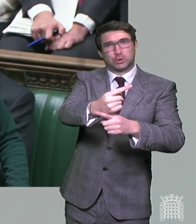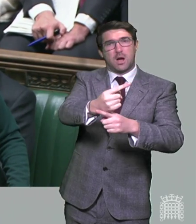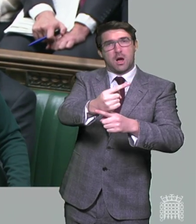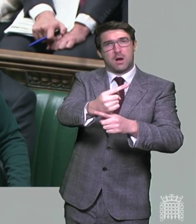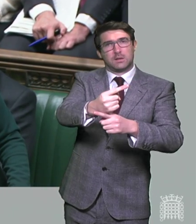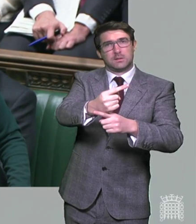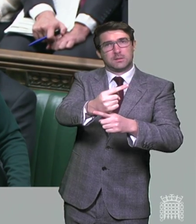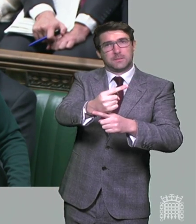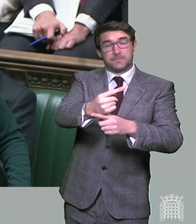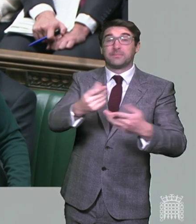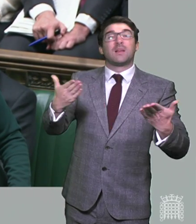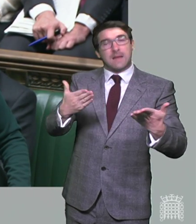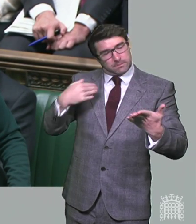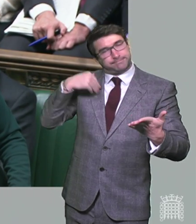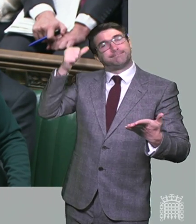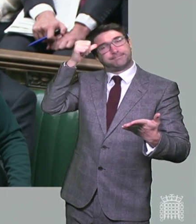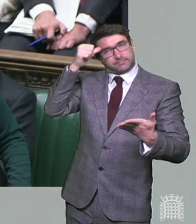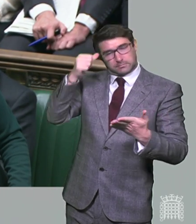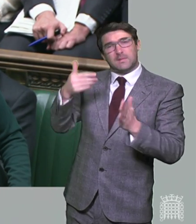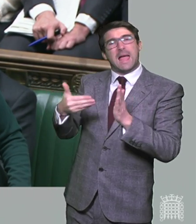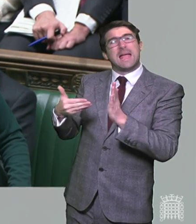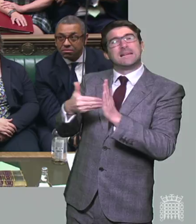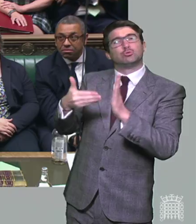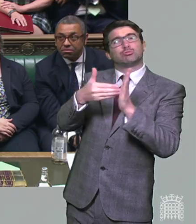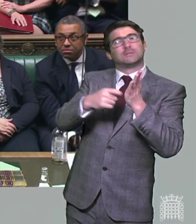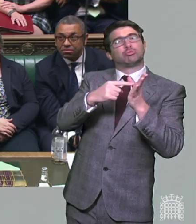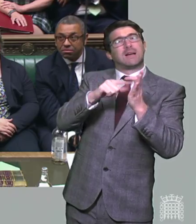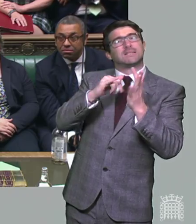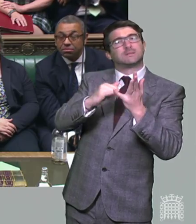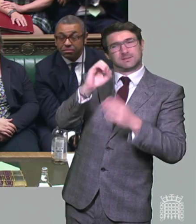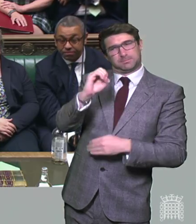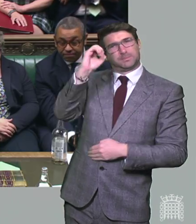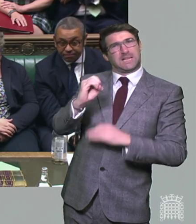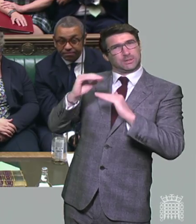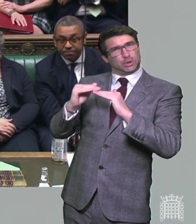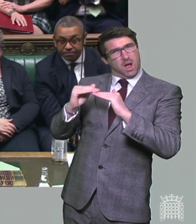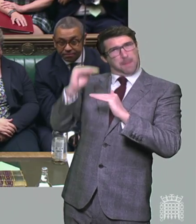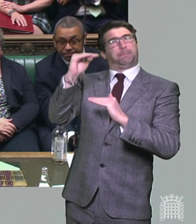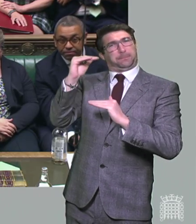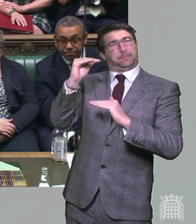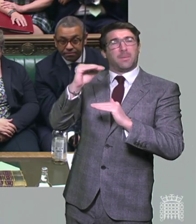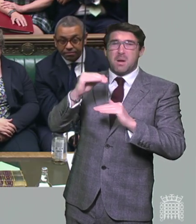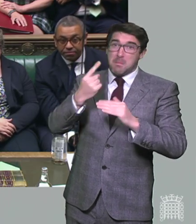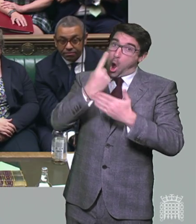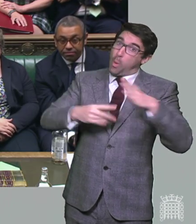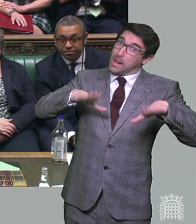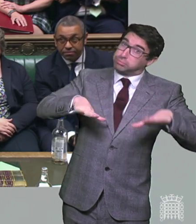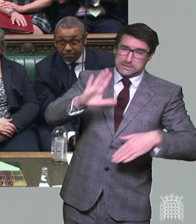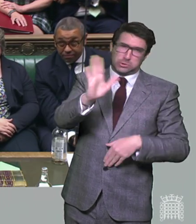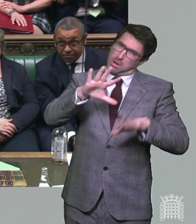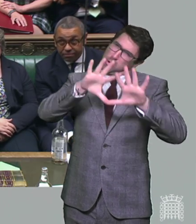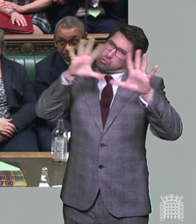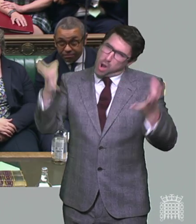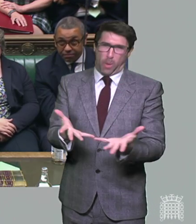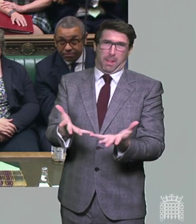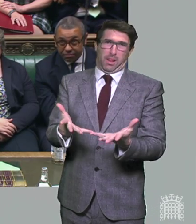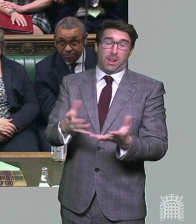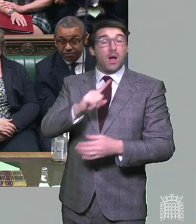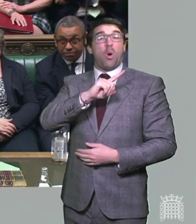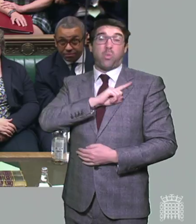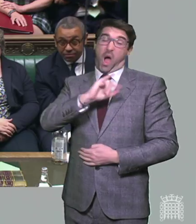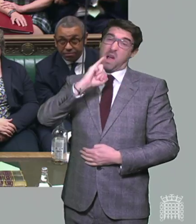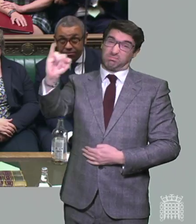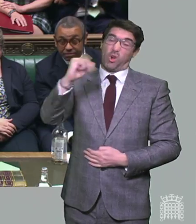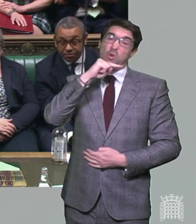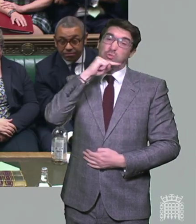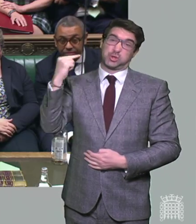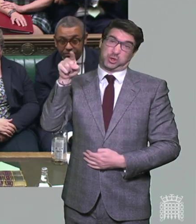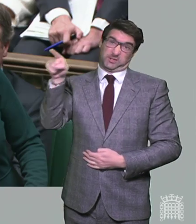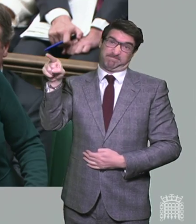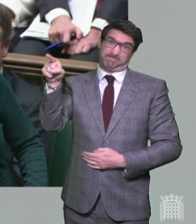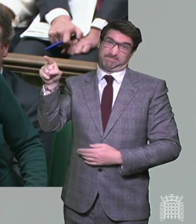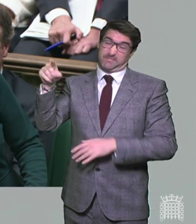We are seeing interest rates rising globally— They are rising globally in the face of Putin’s appalling war in Ukraine.